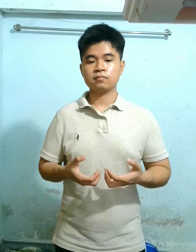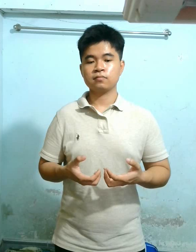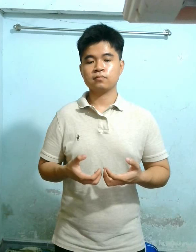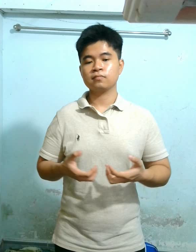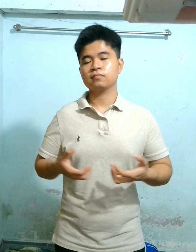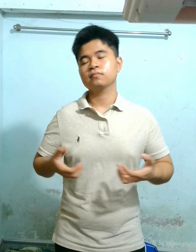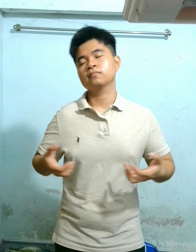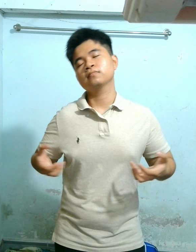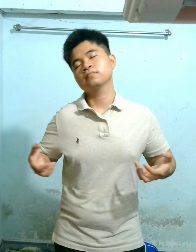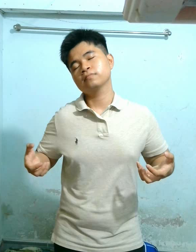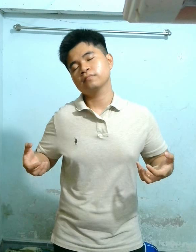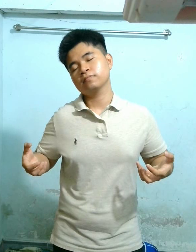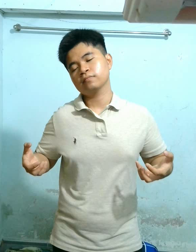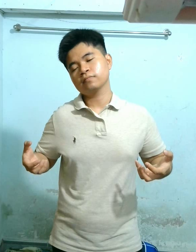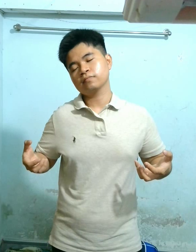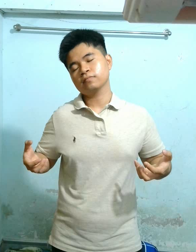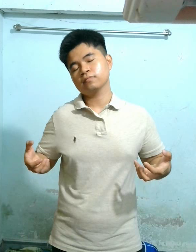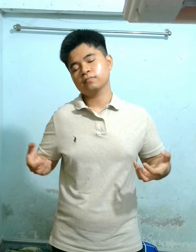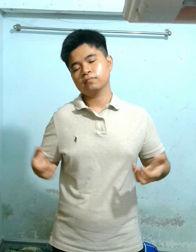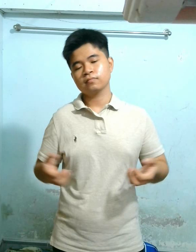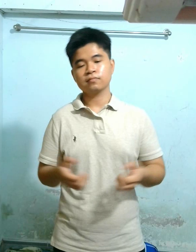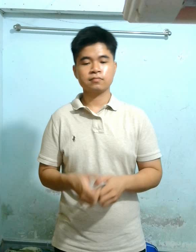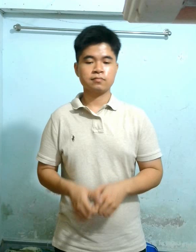chia cat